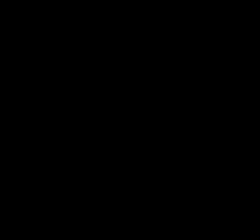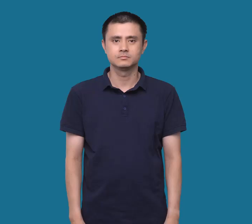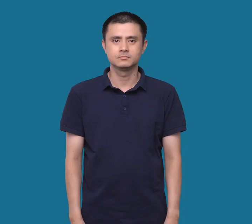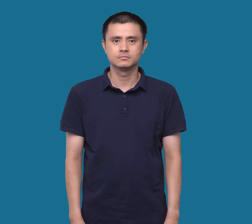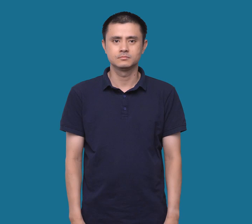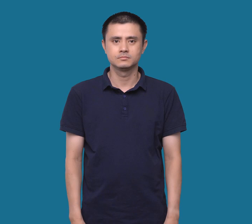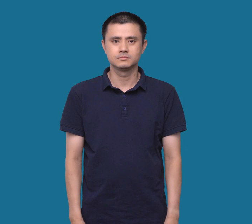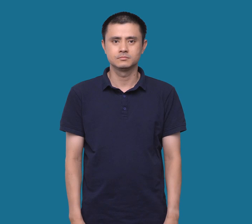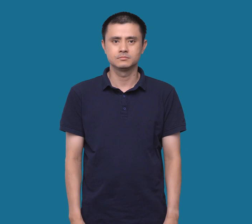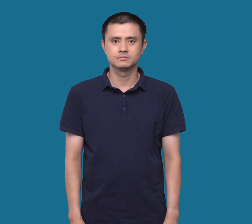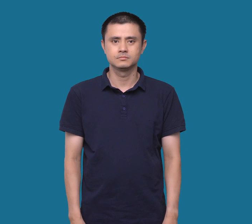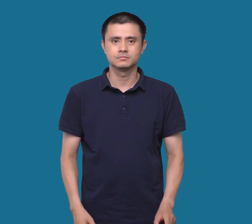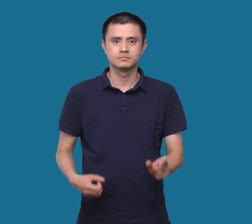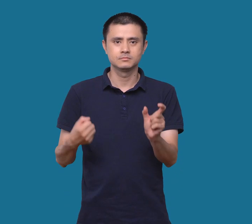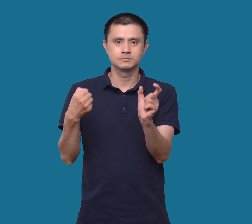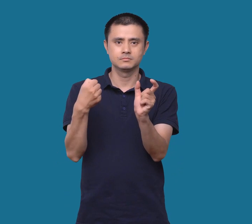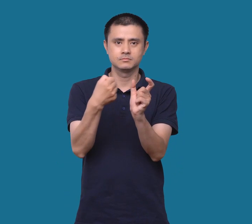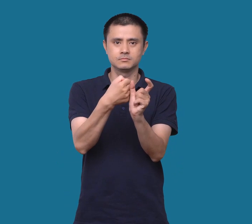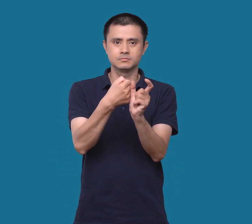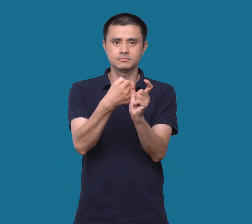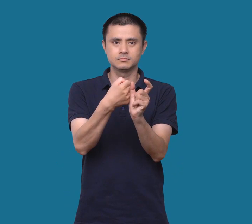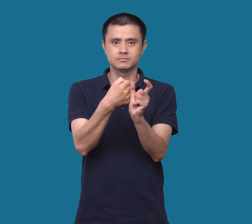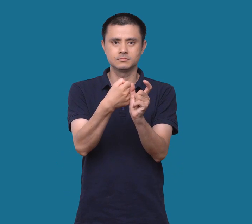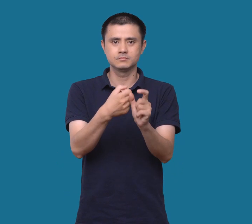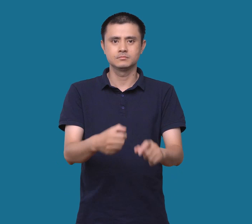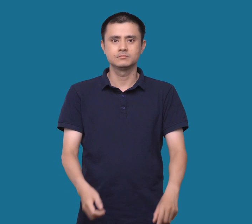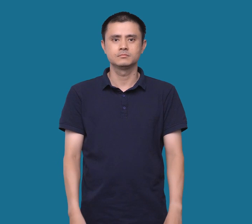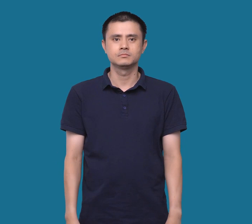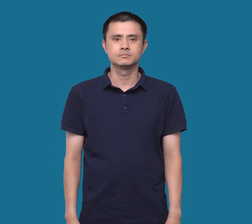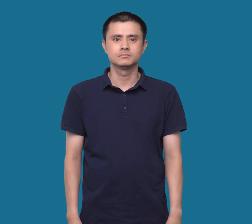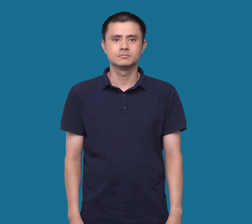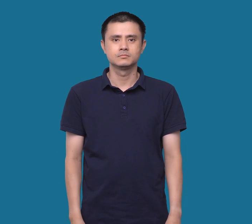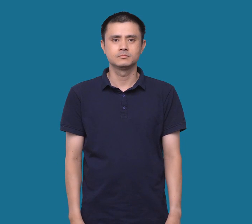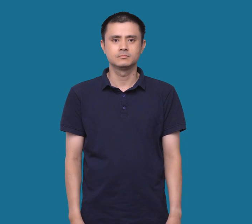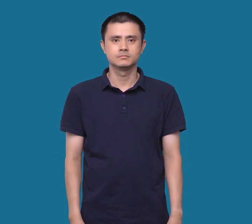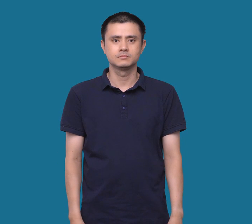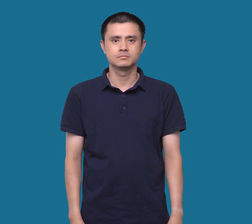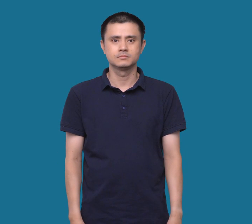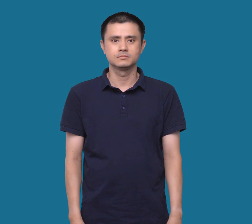bổ trợ